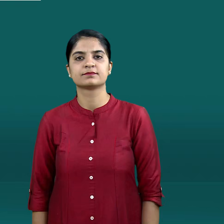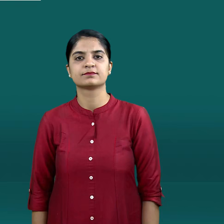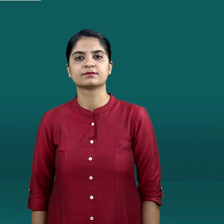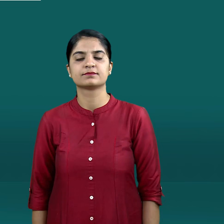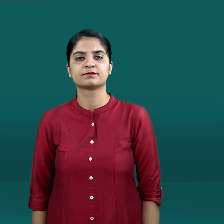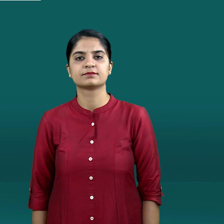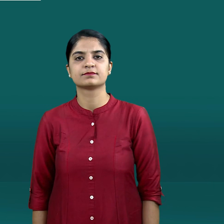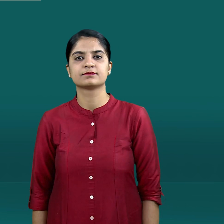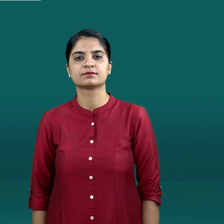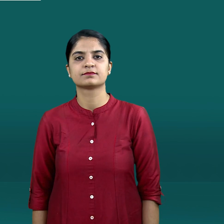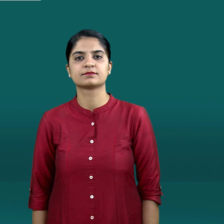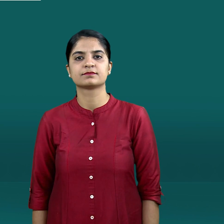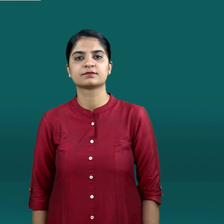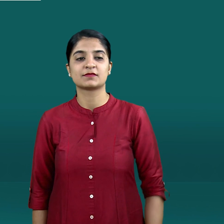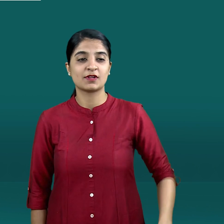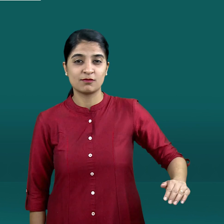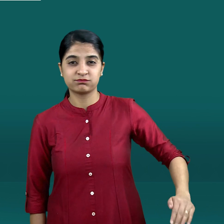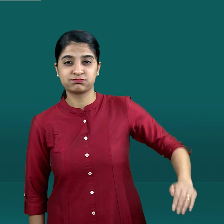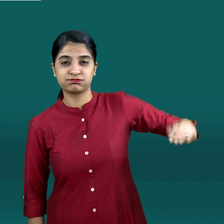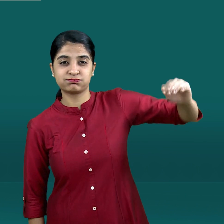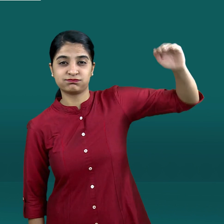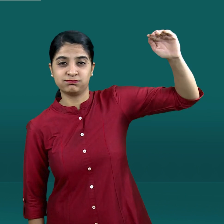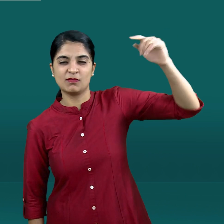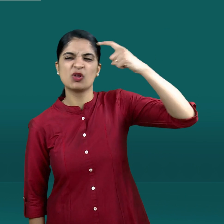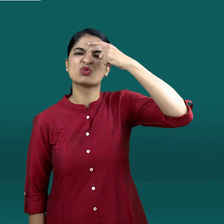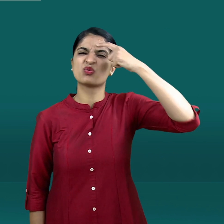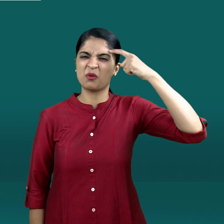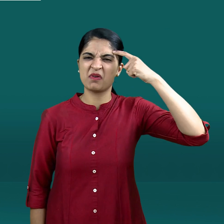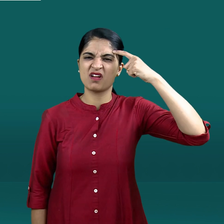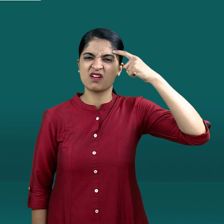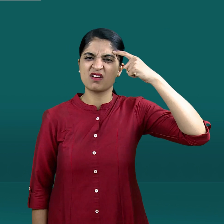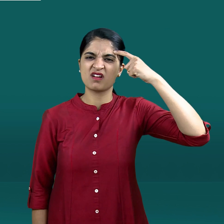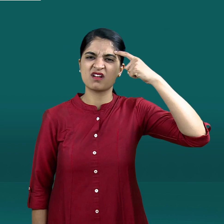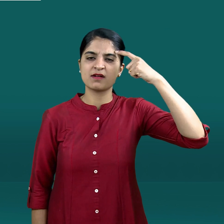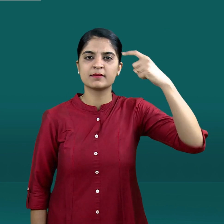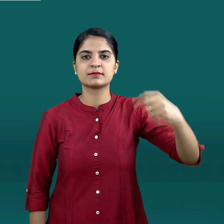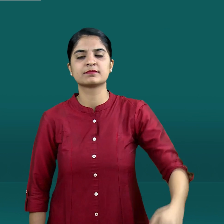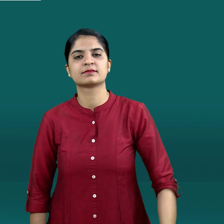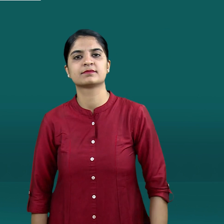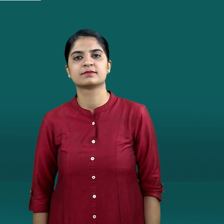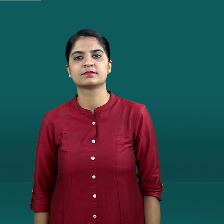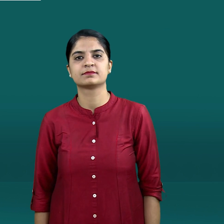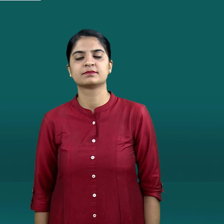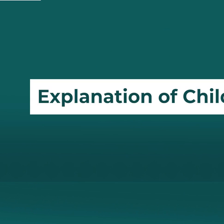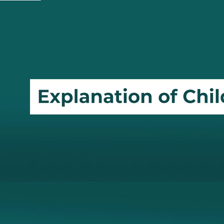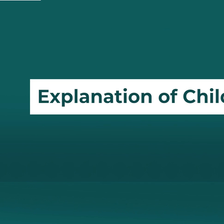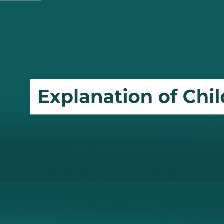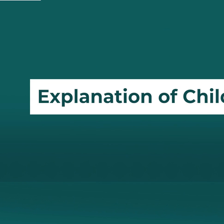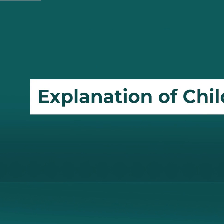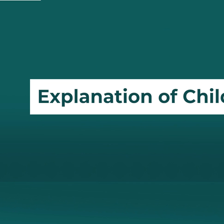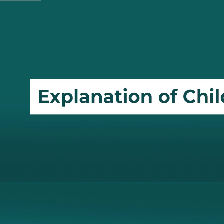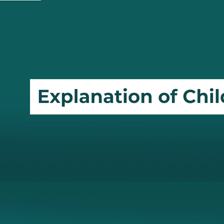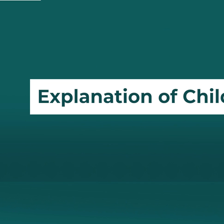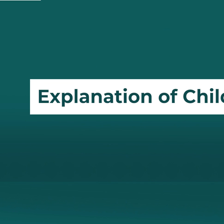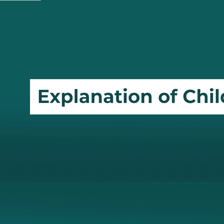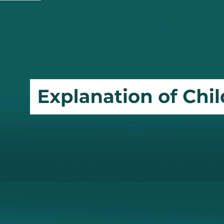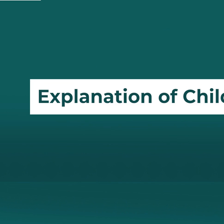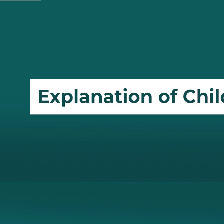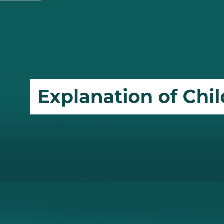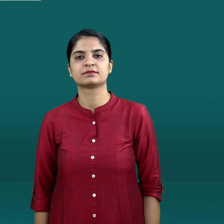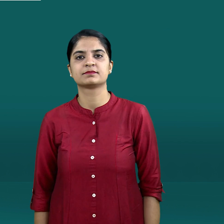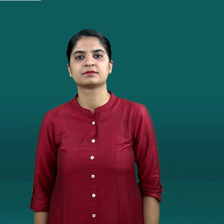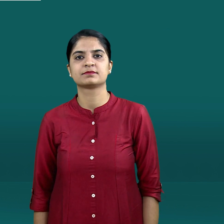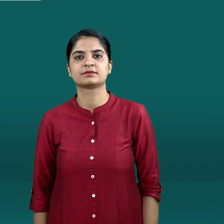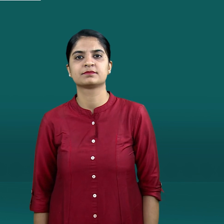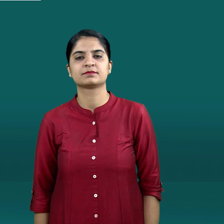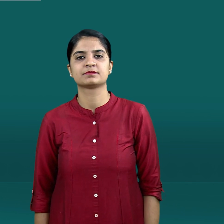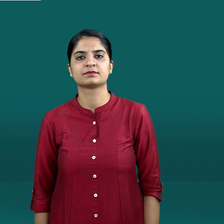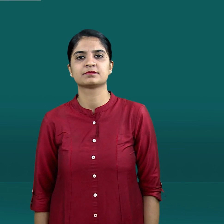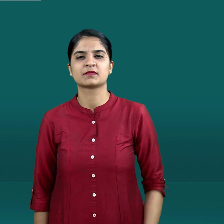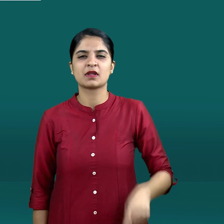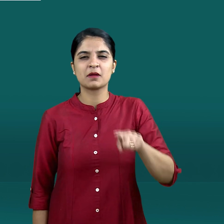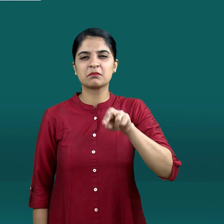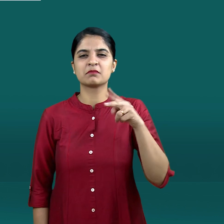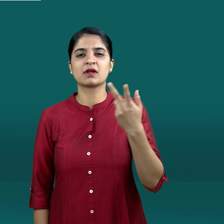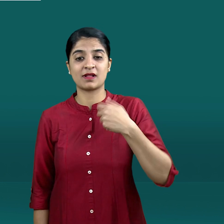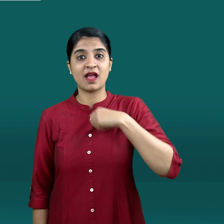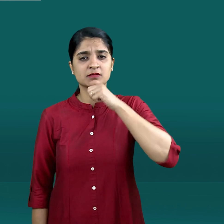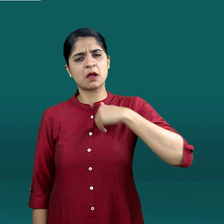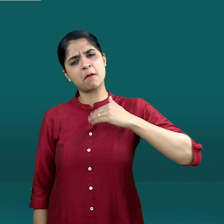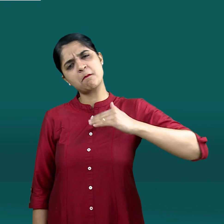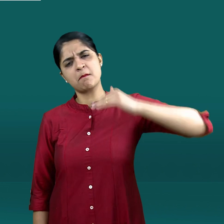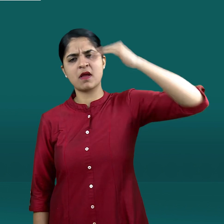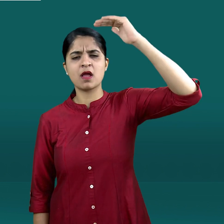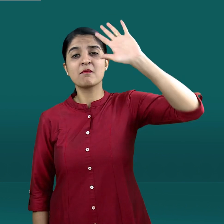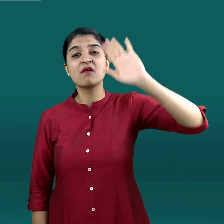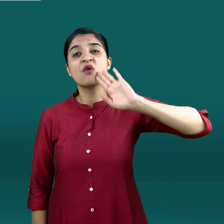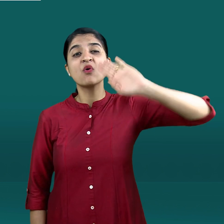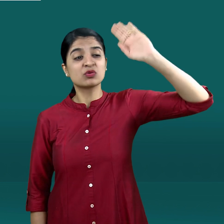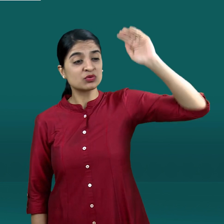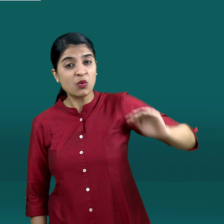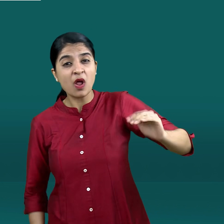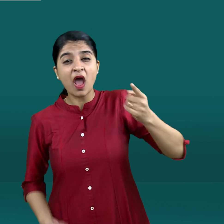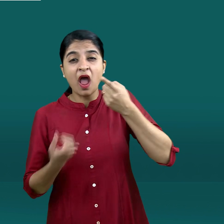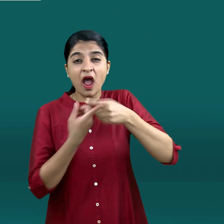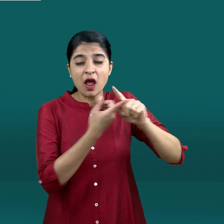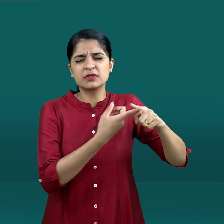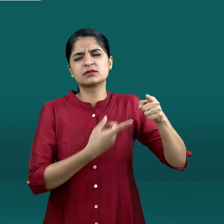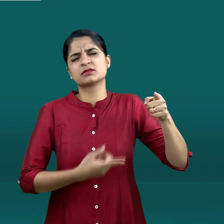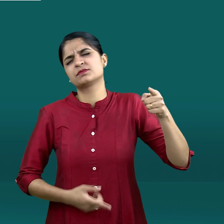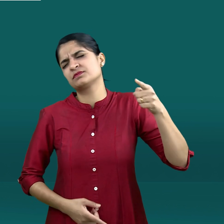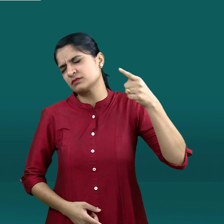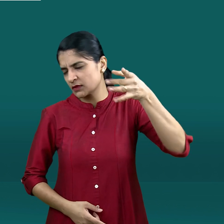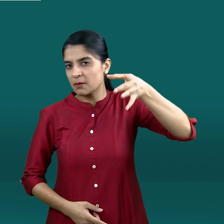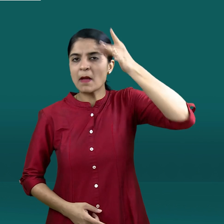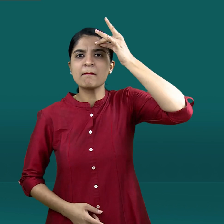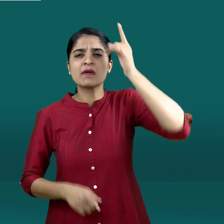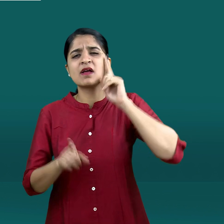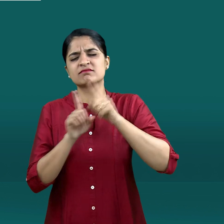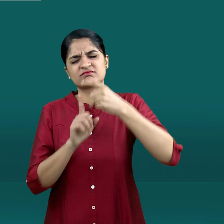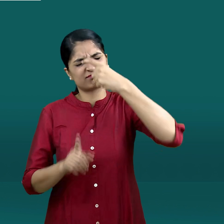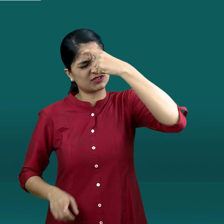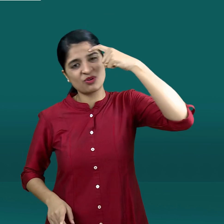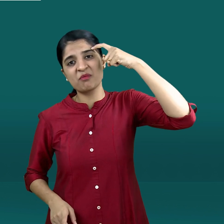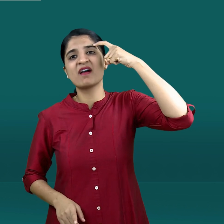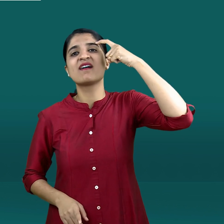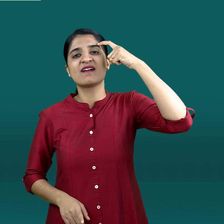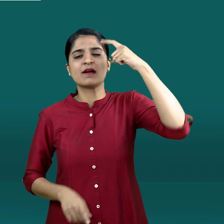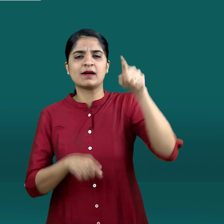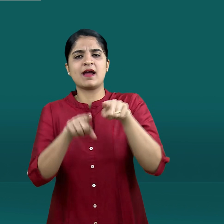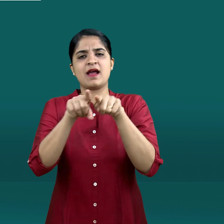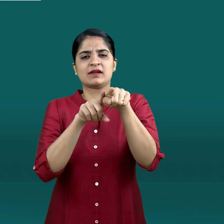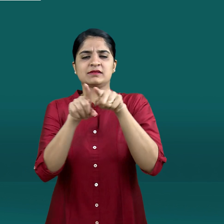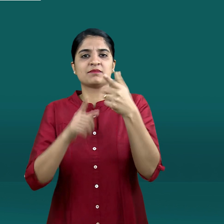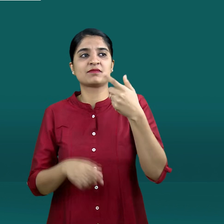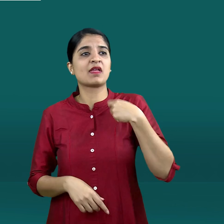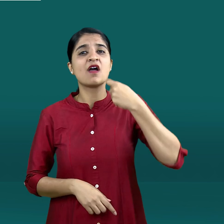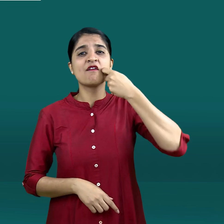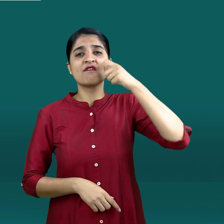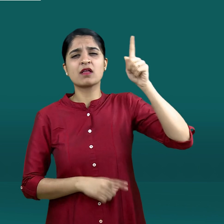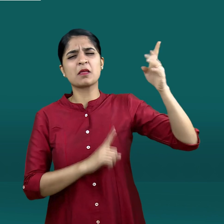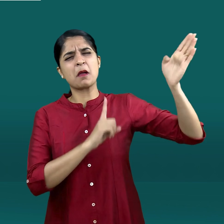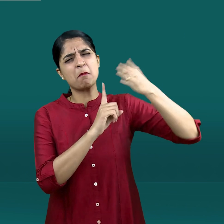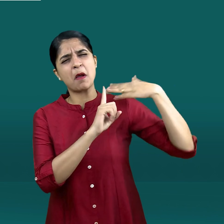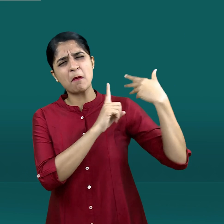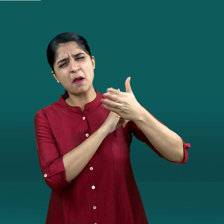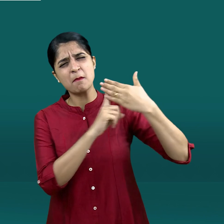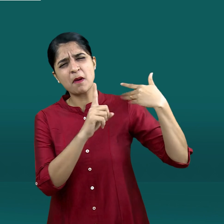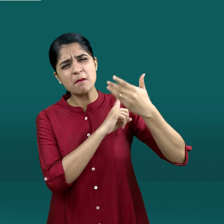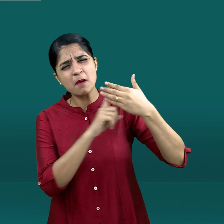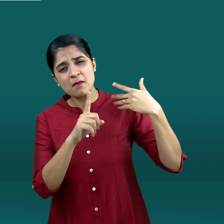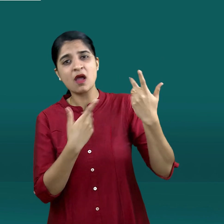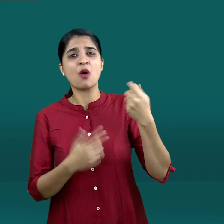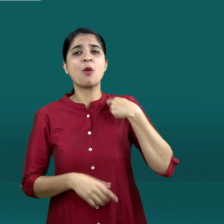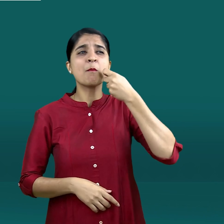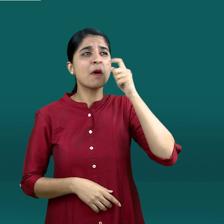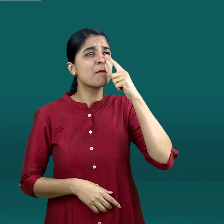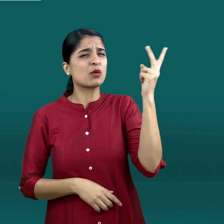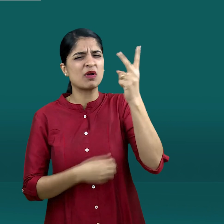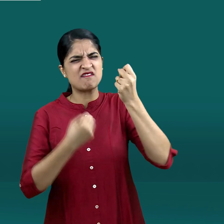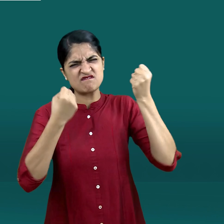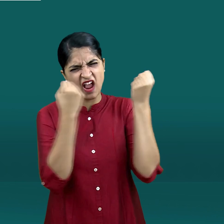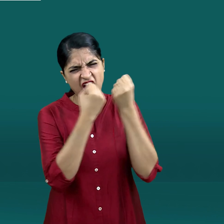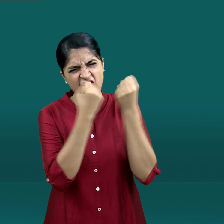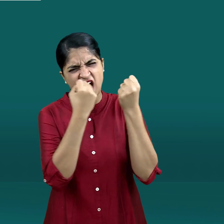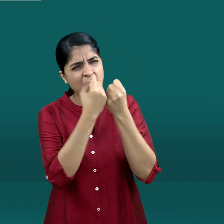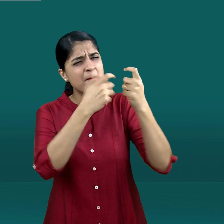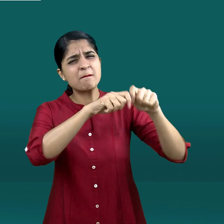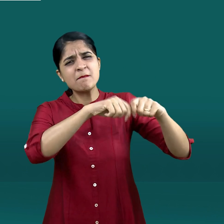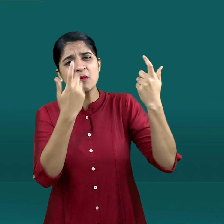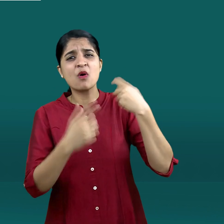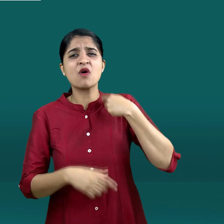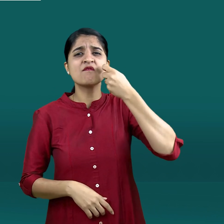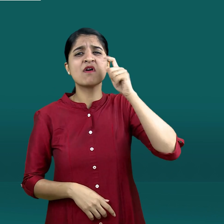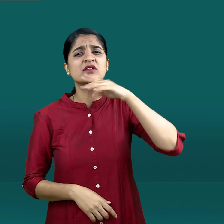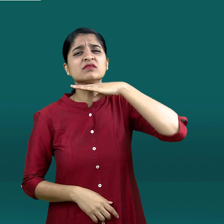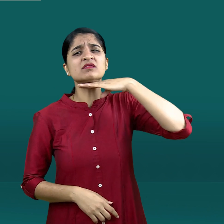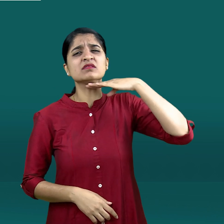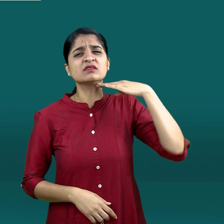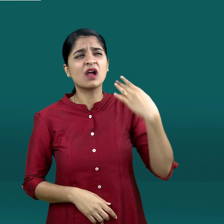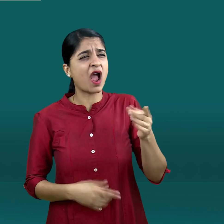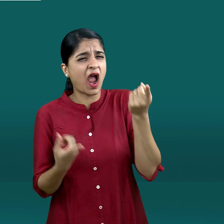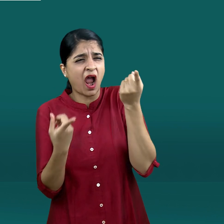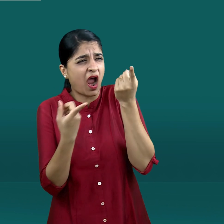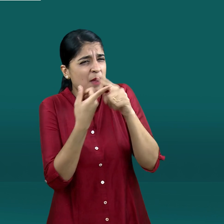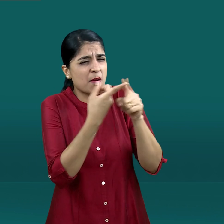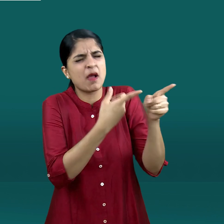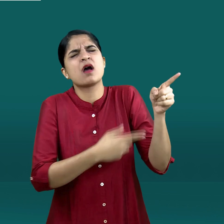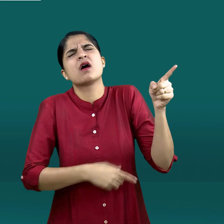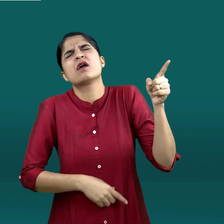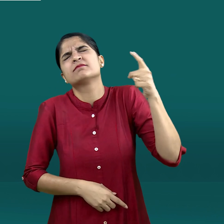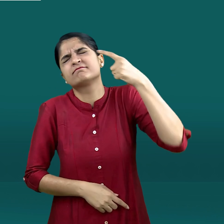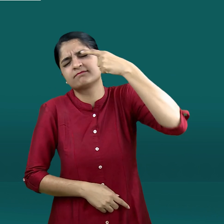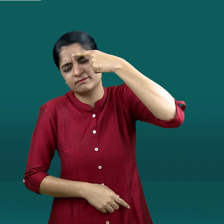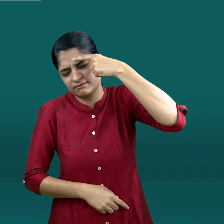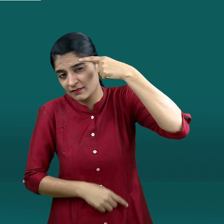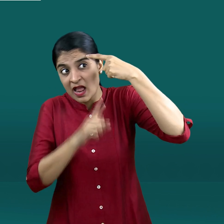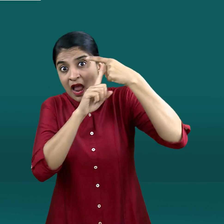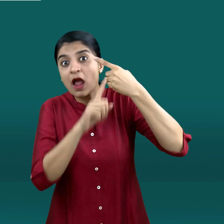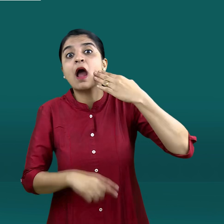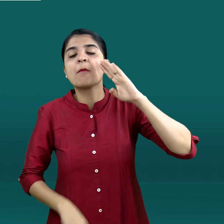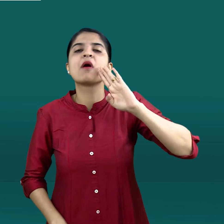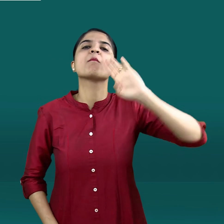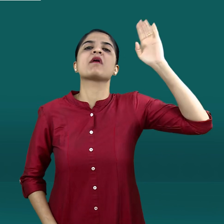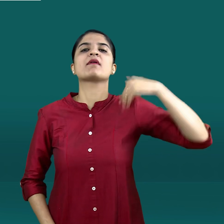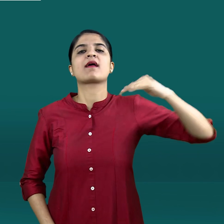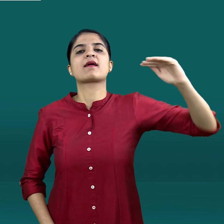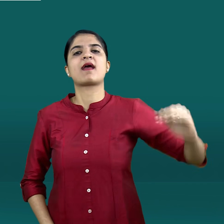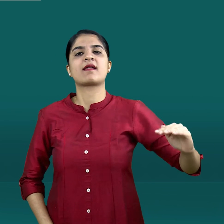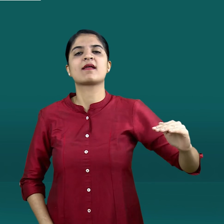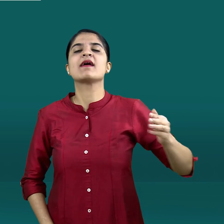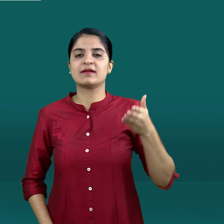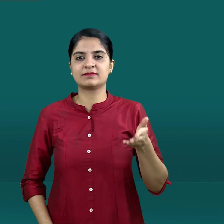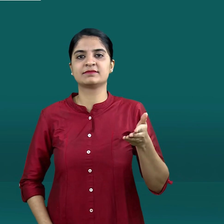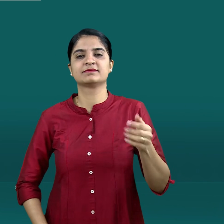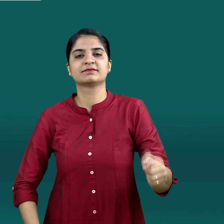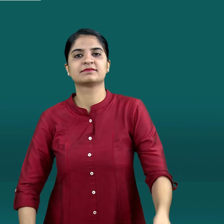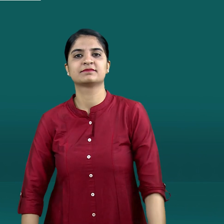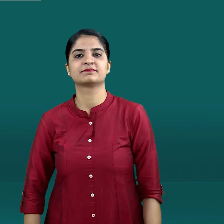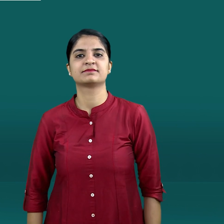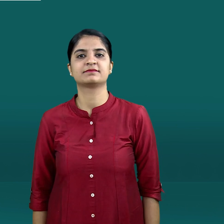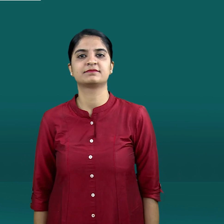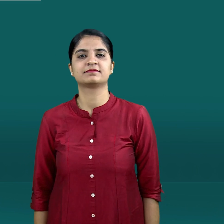Childhood Trauma